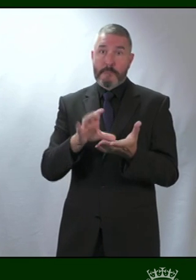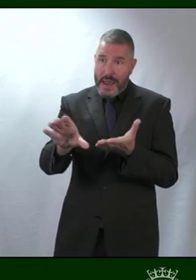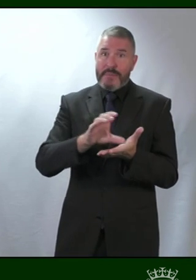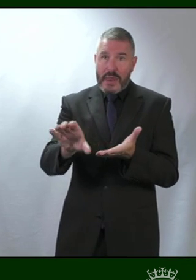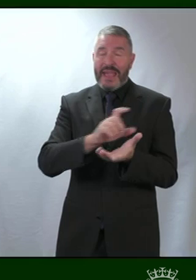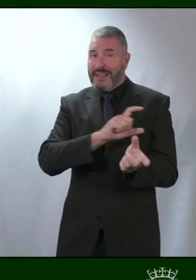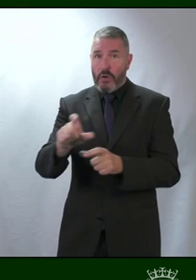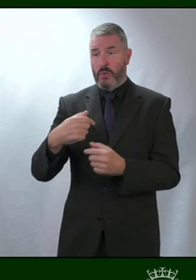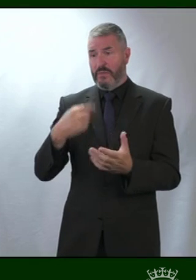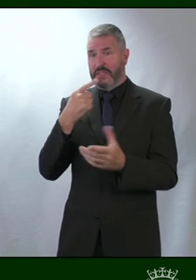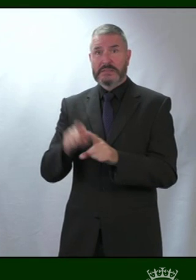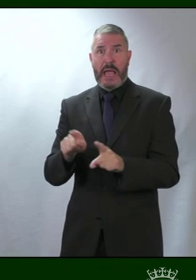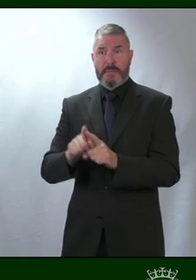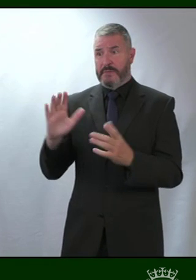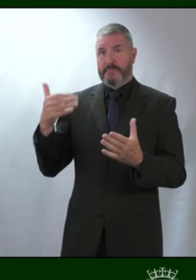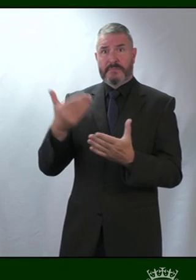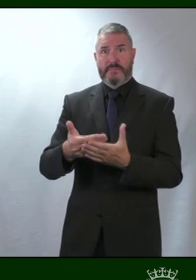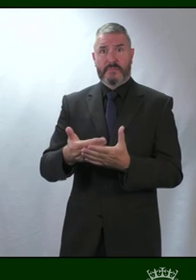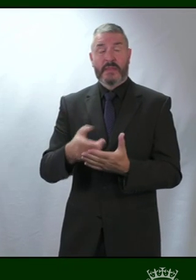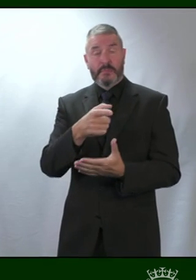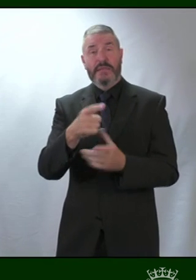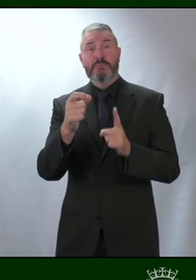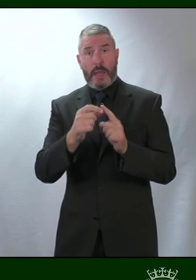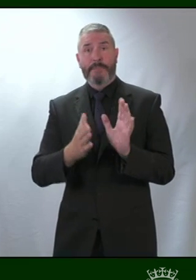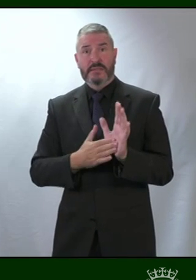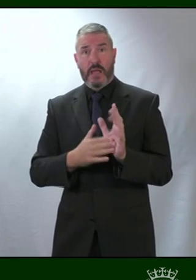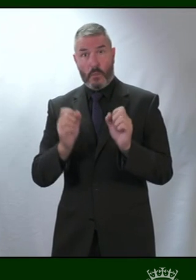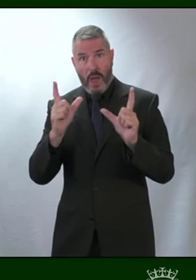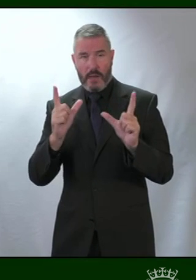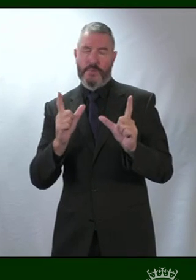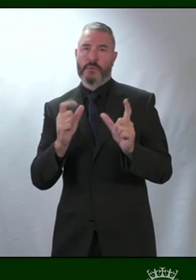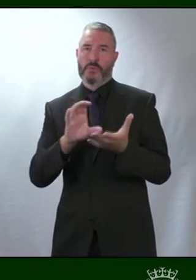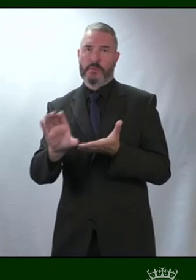We have been saying it for months. When is the Prime Minister finally going to act?